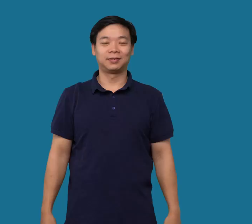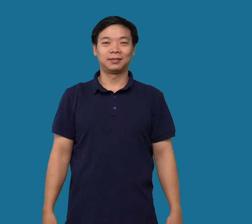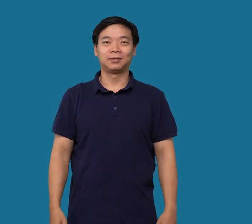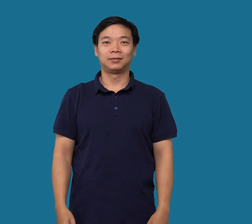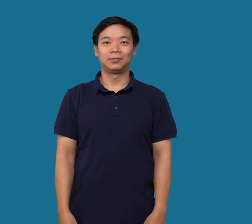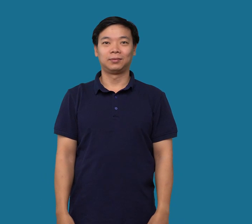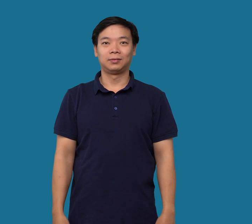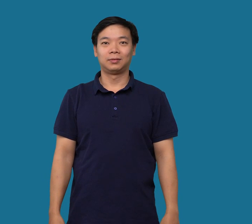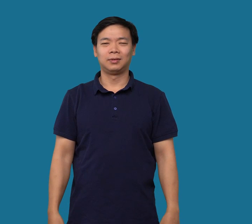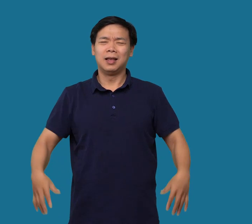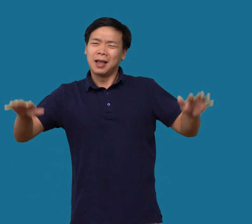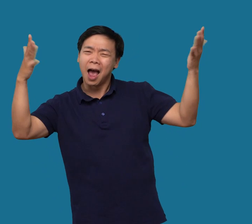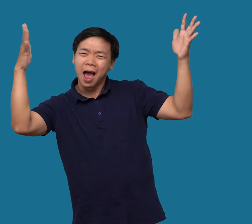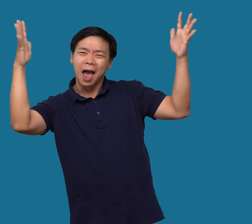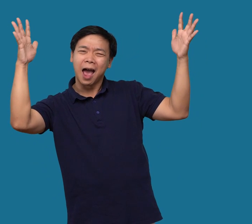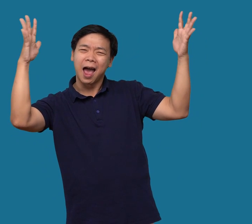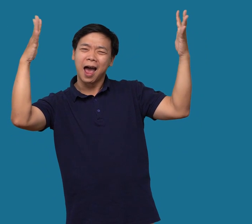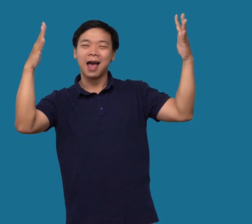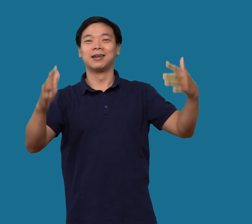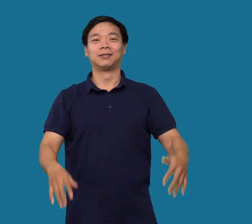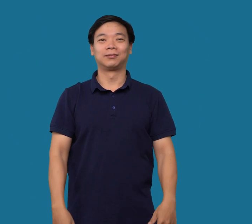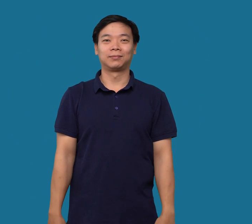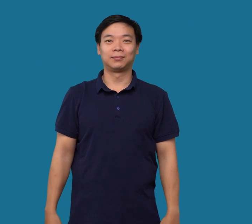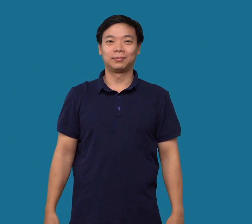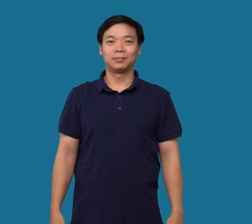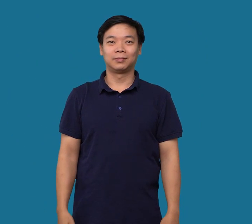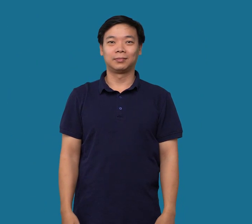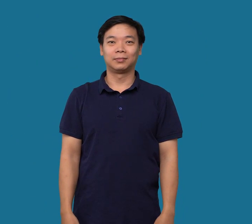vui sướng